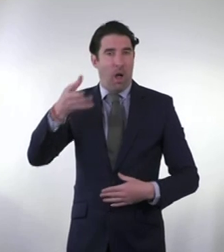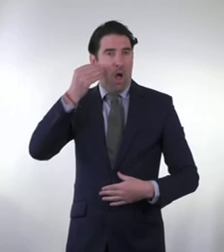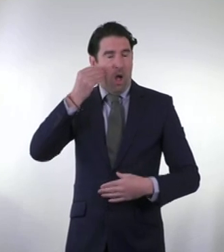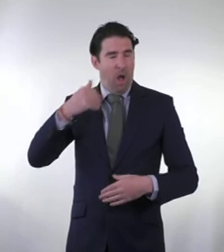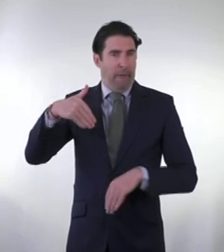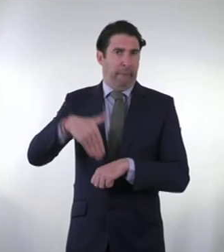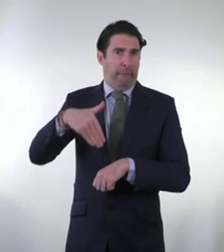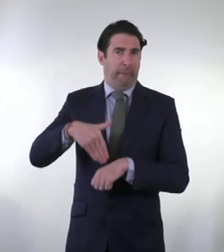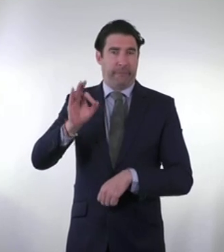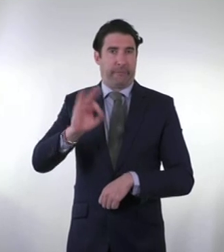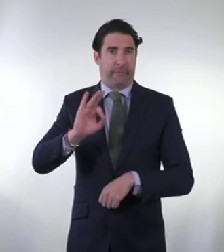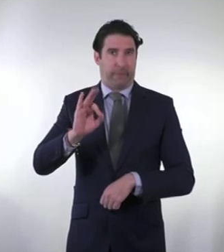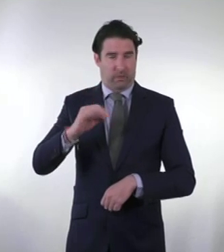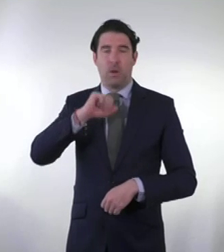That is what we are going to do.